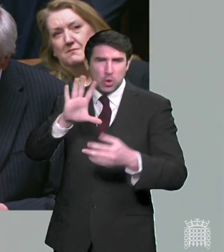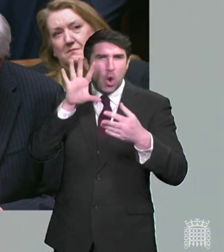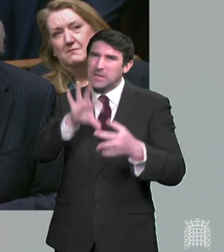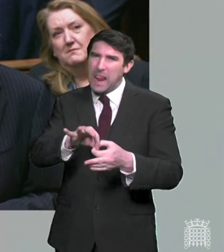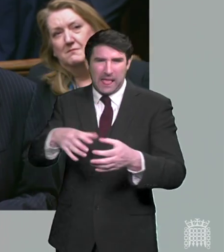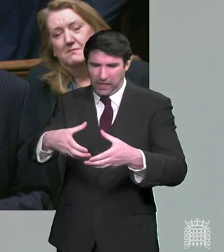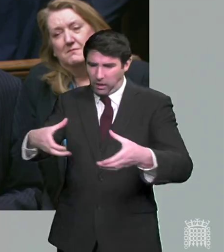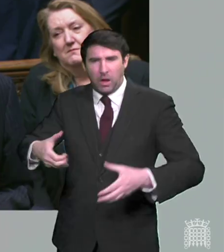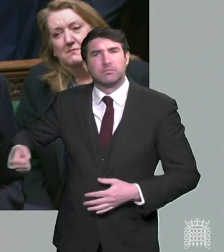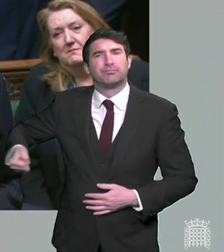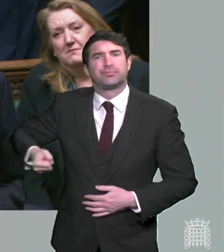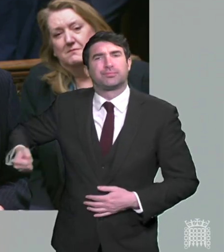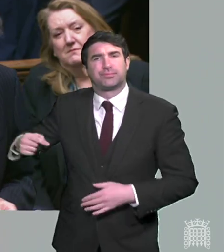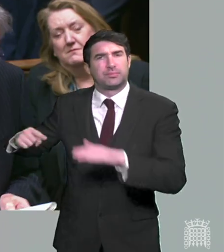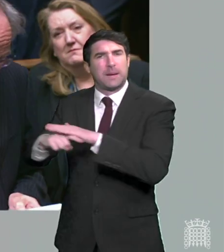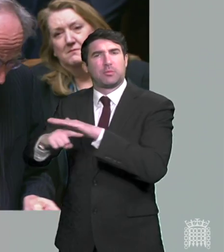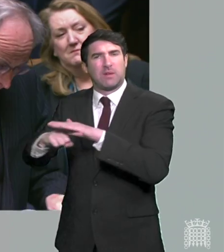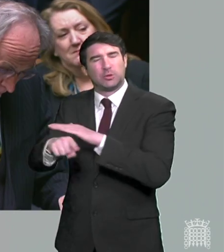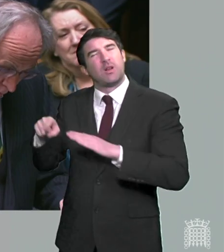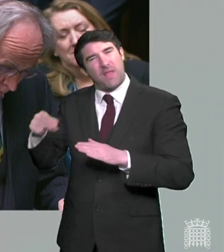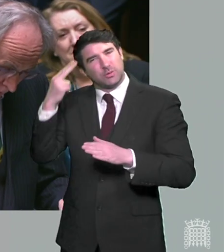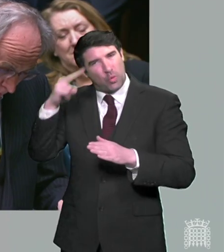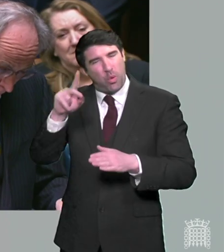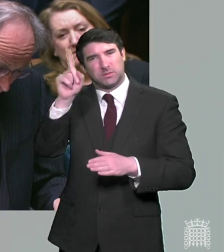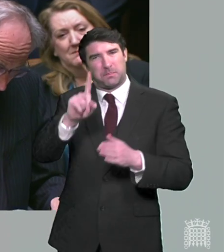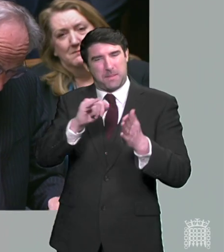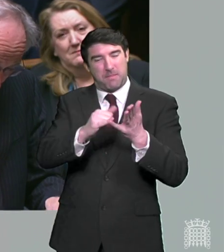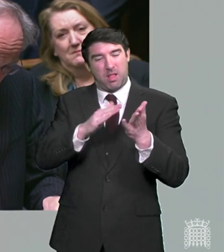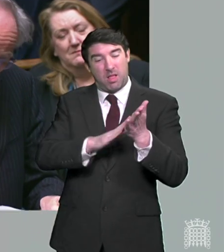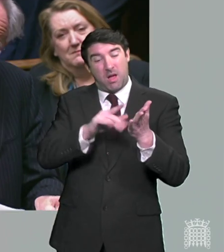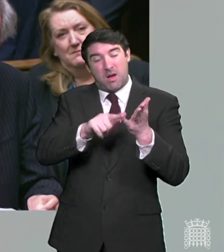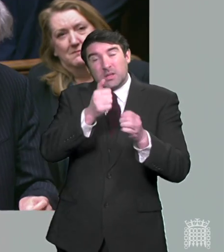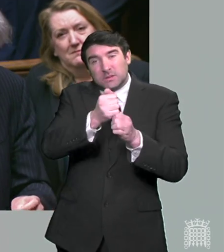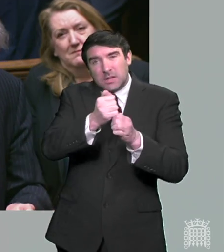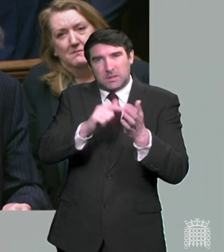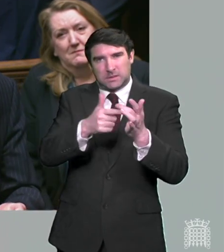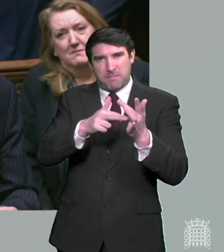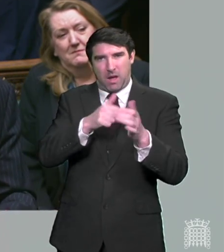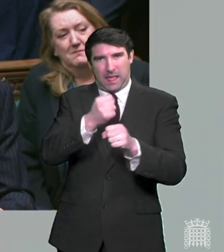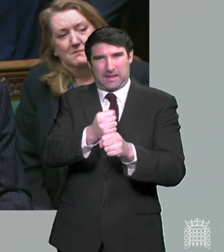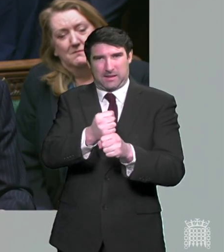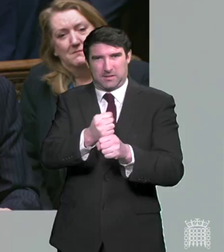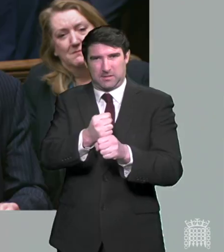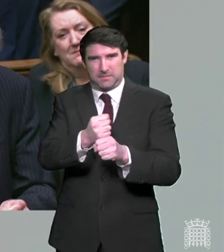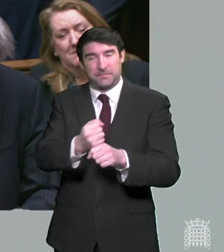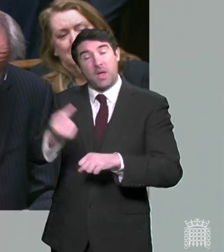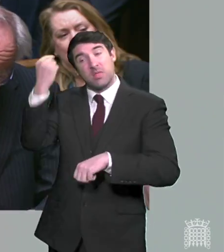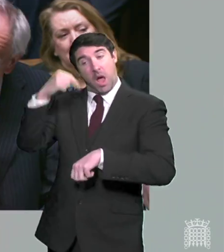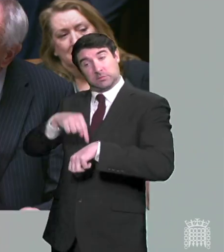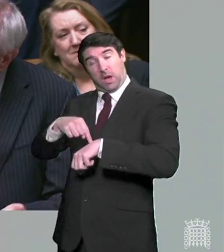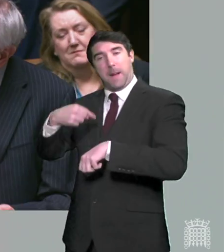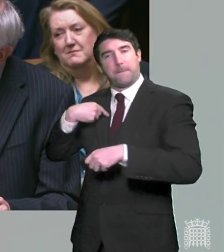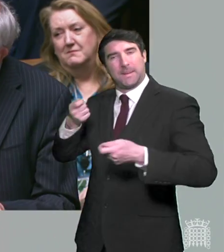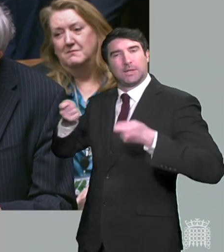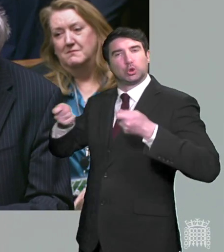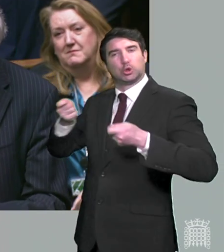When I was chairman of the all-party group against human trafficking, we campaigned for an independent commissioner.